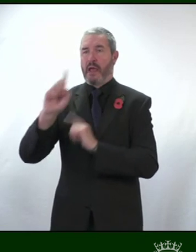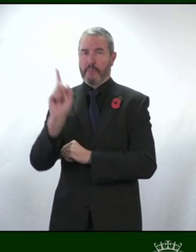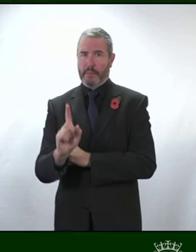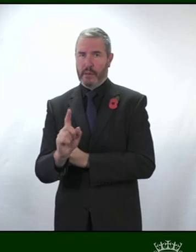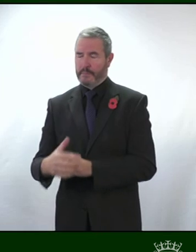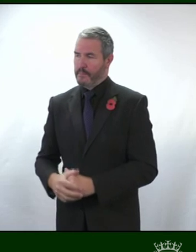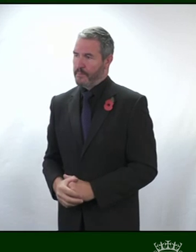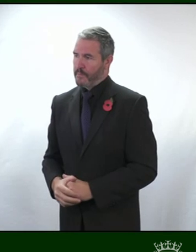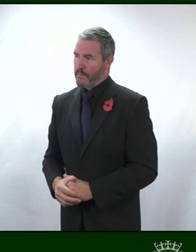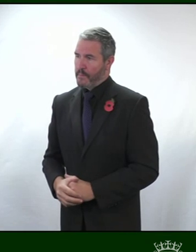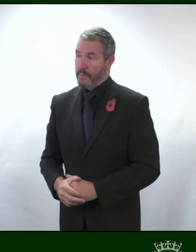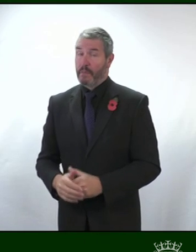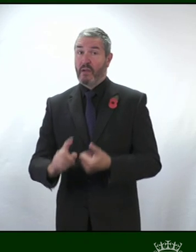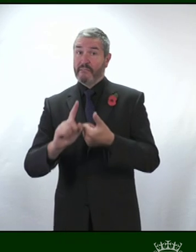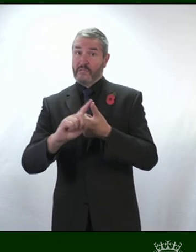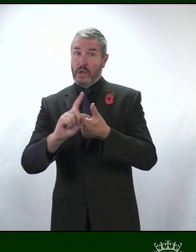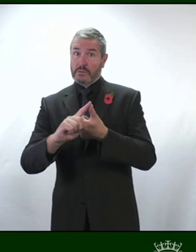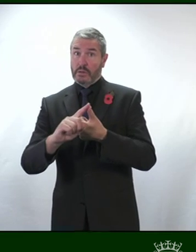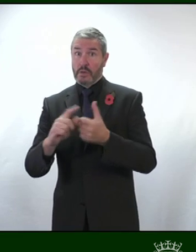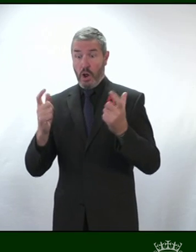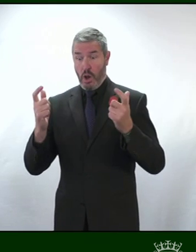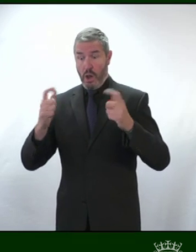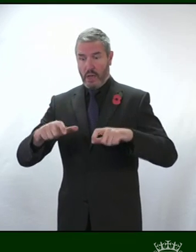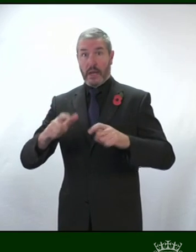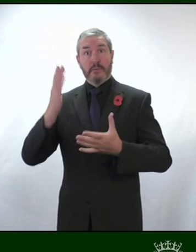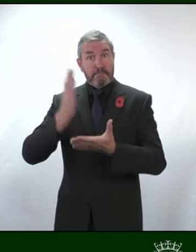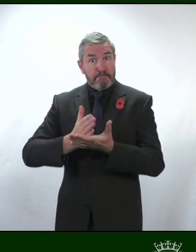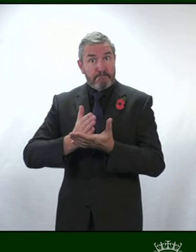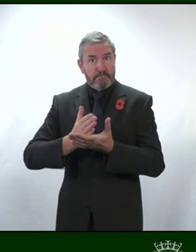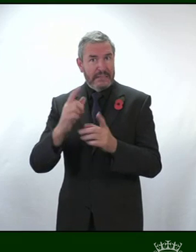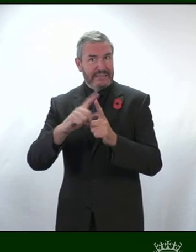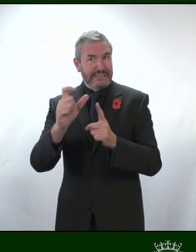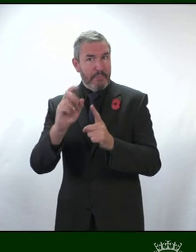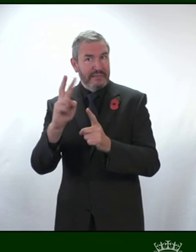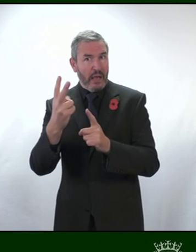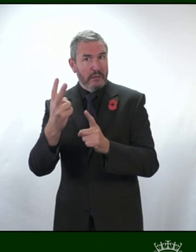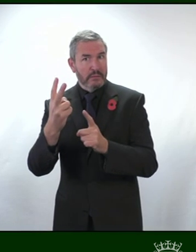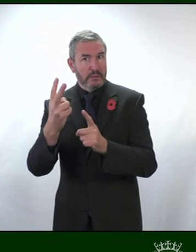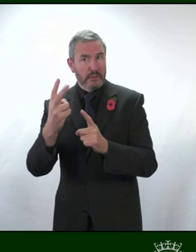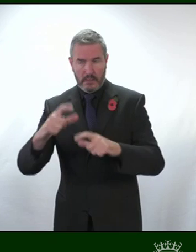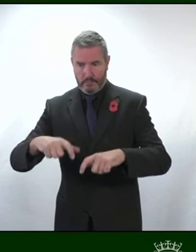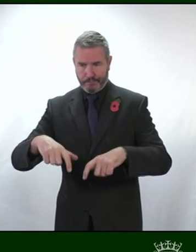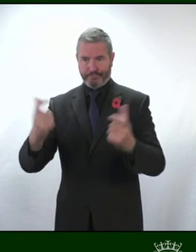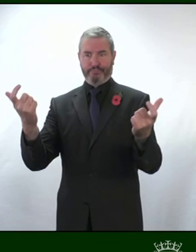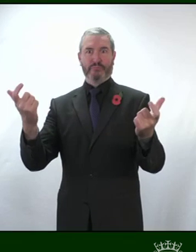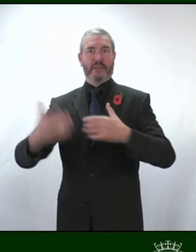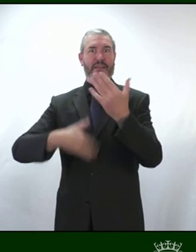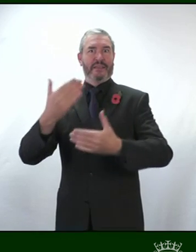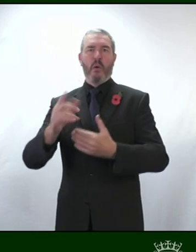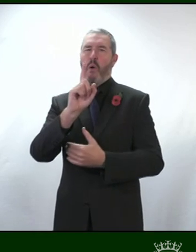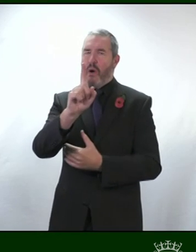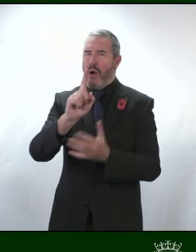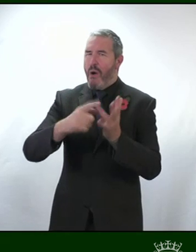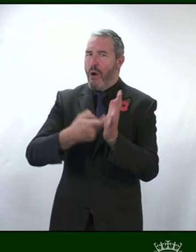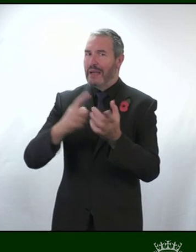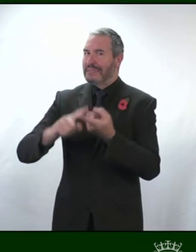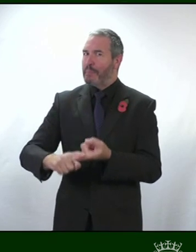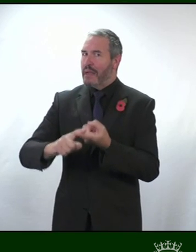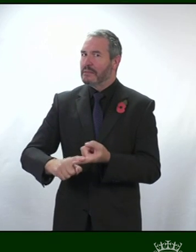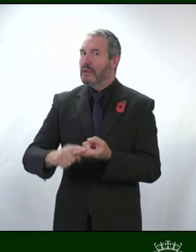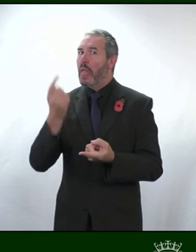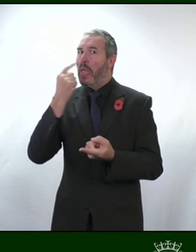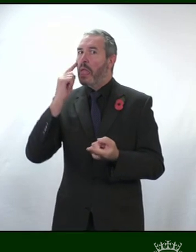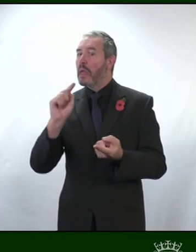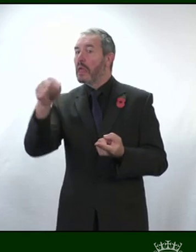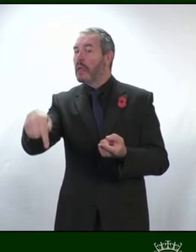First, will the lockdown end on 2 December come what may, or will it depend on the circumstances at the time?